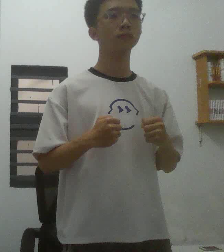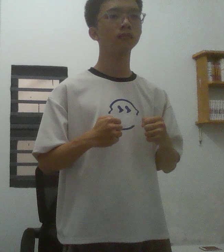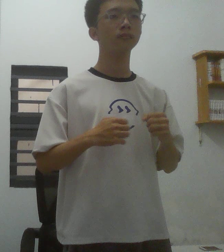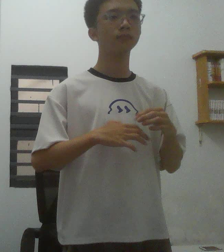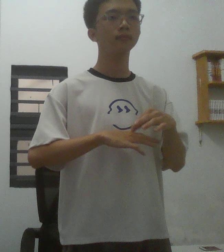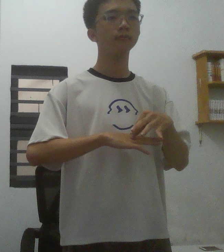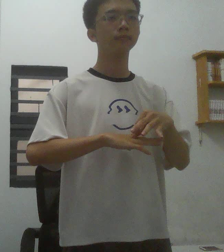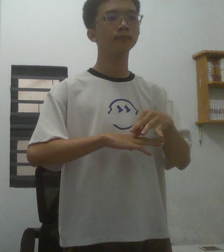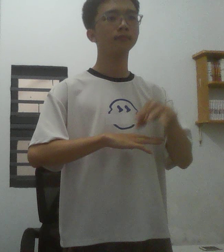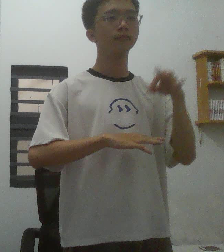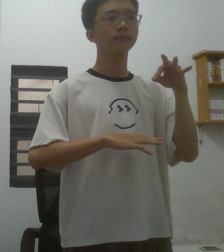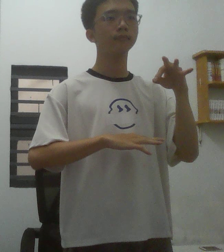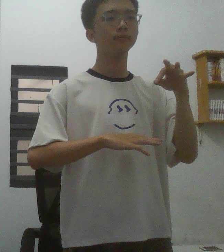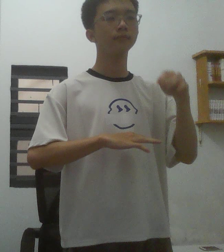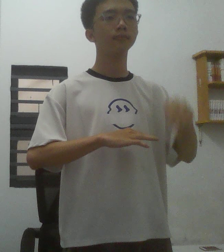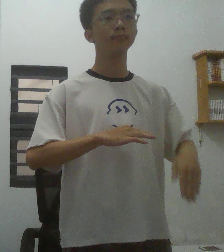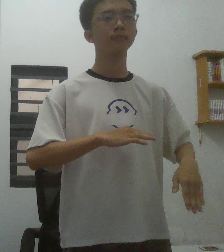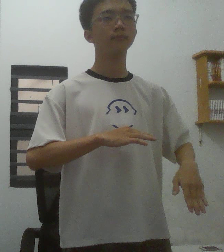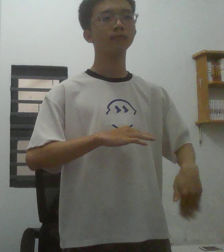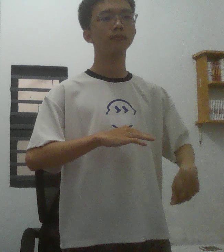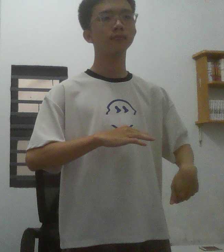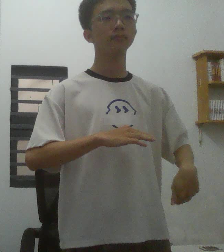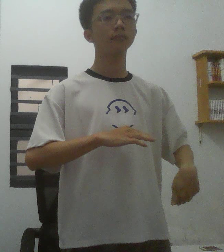tuan sau